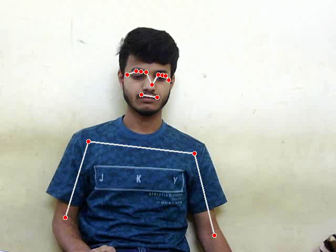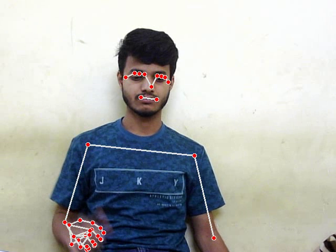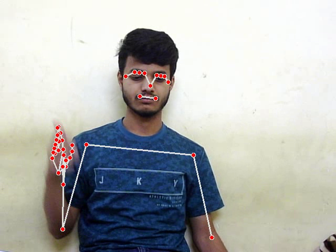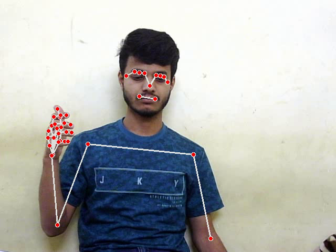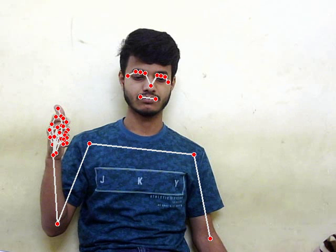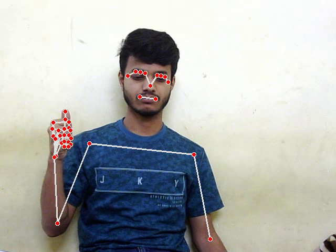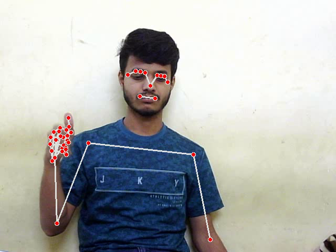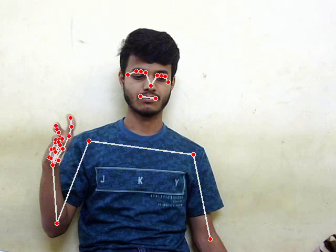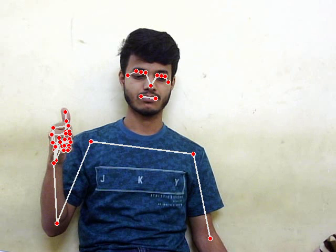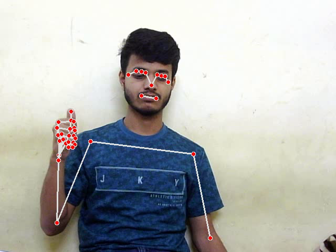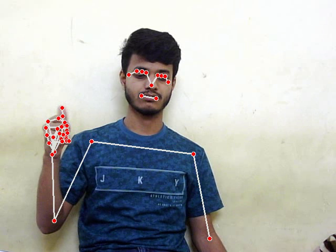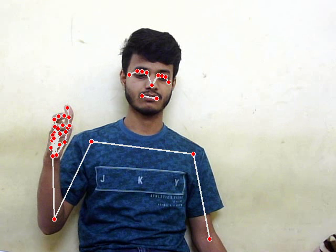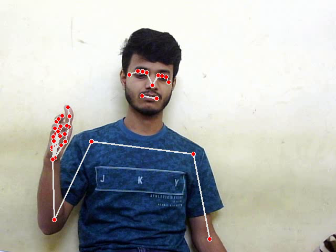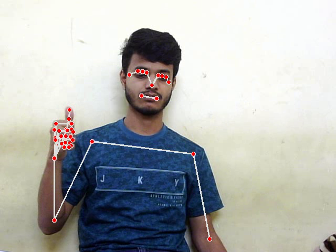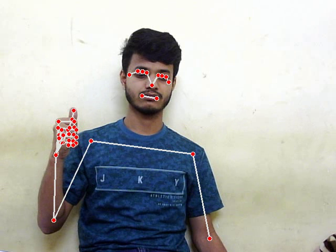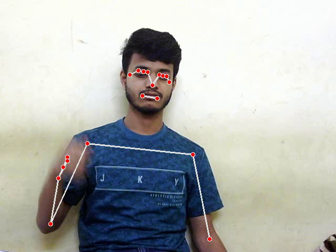milk